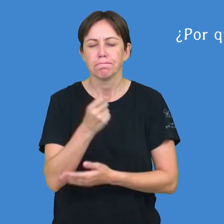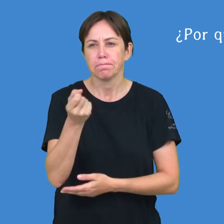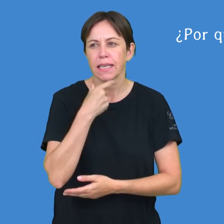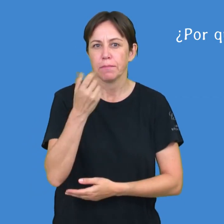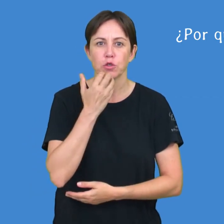droga